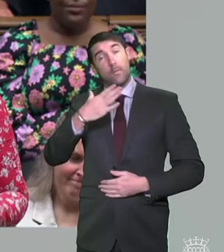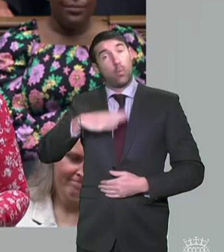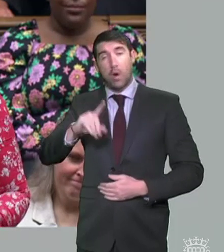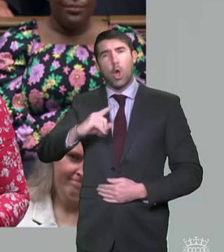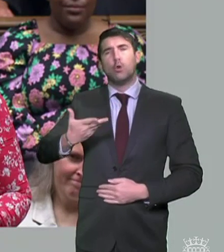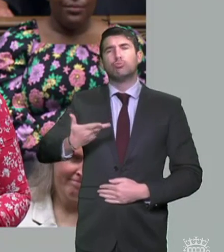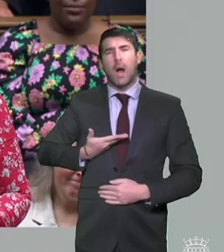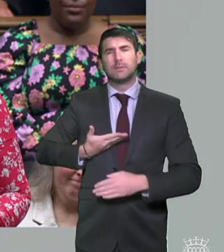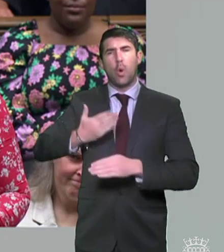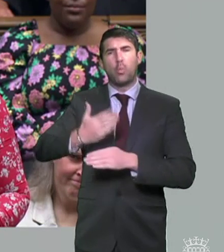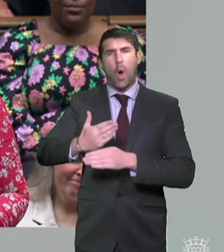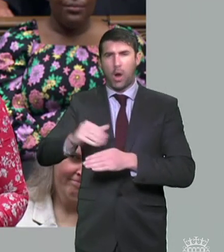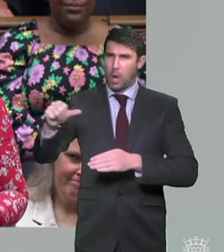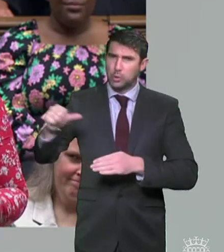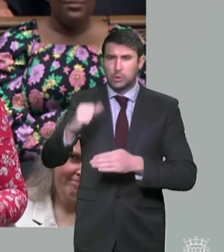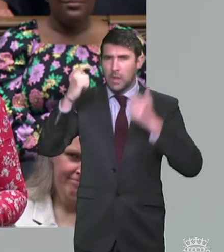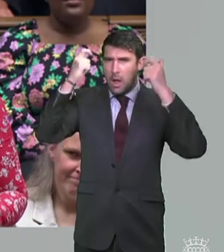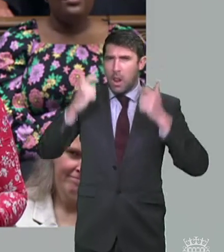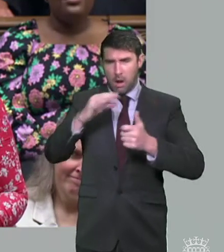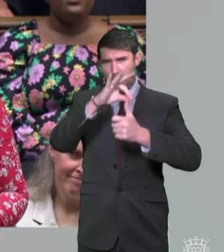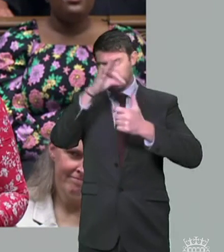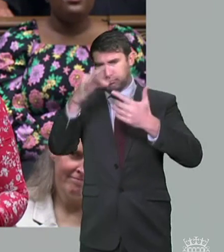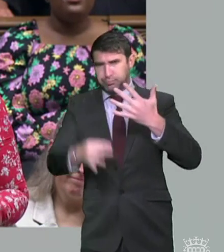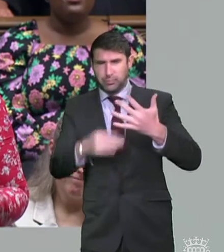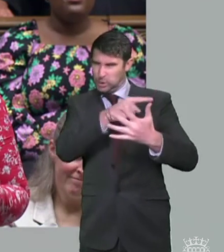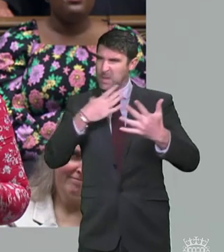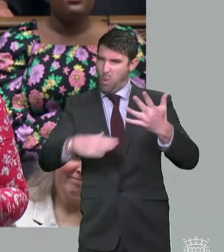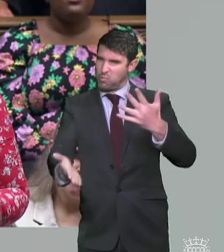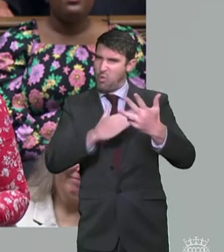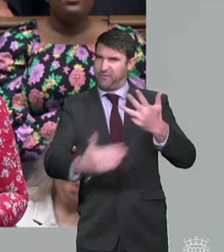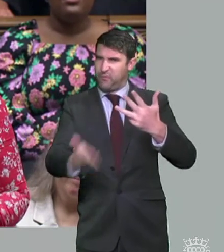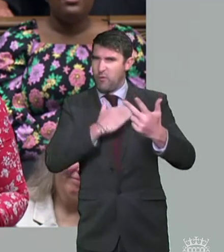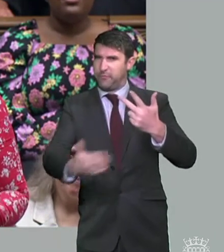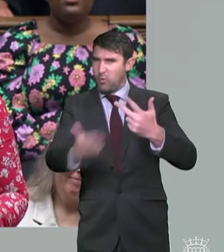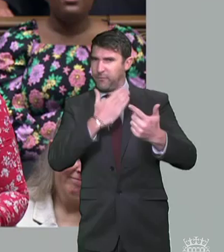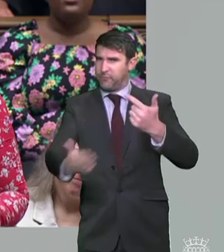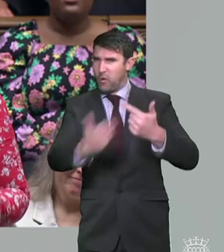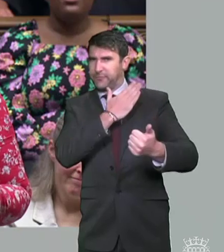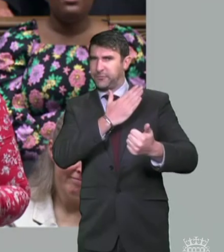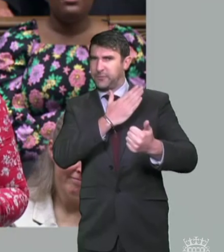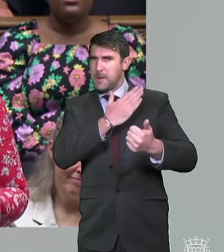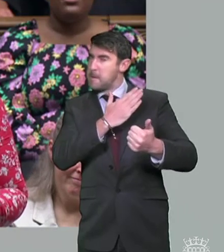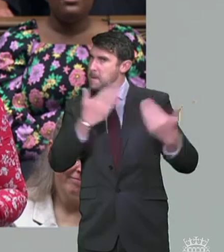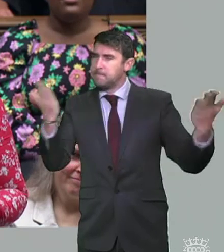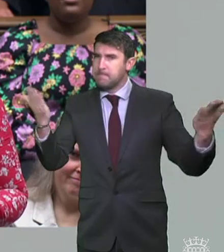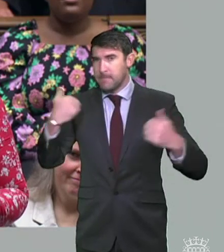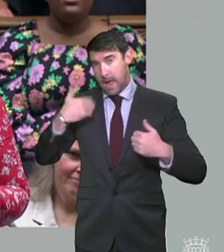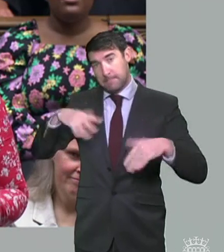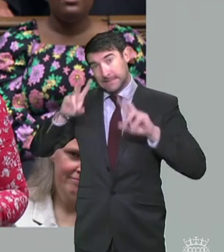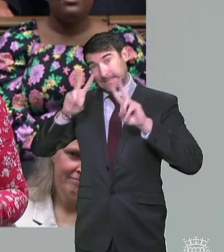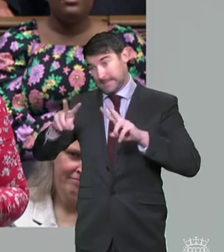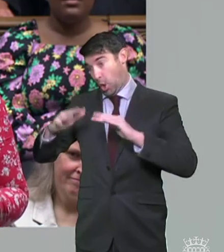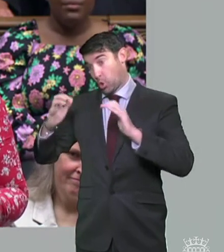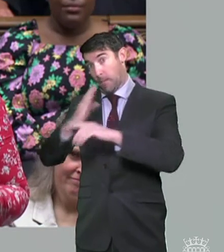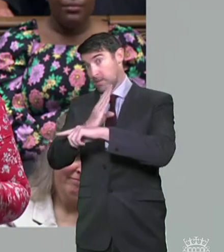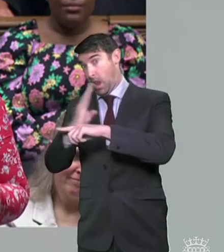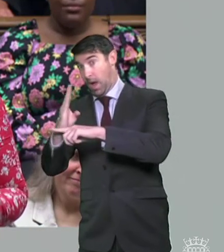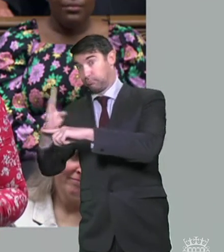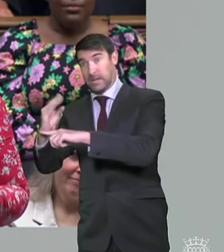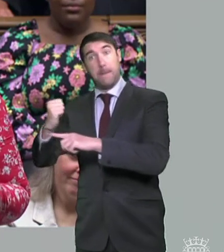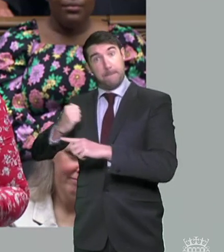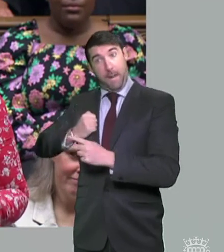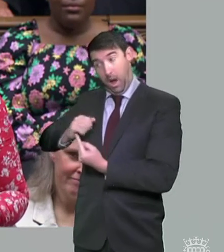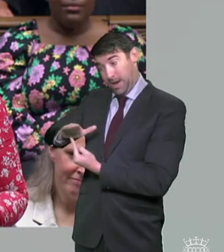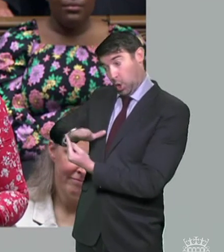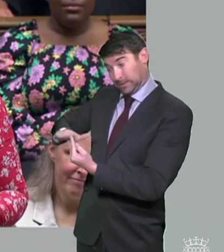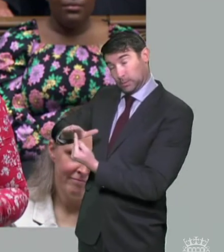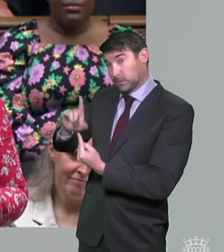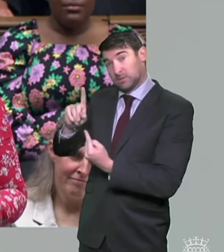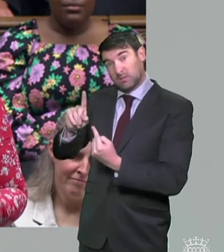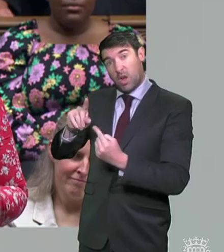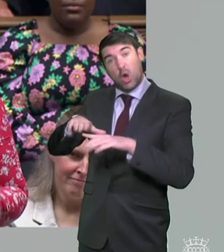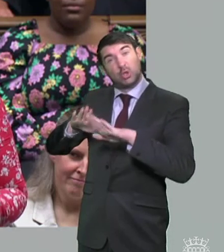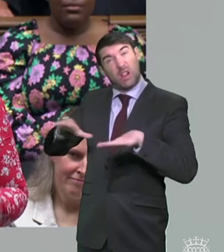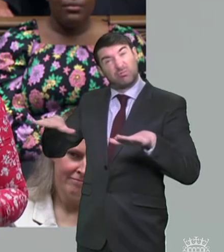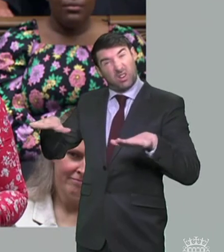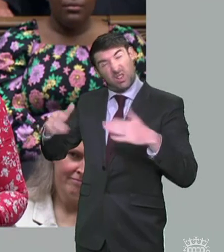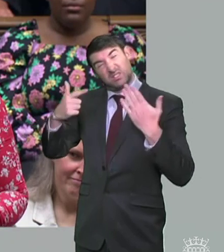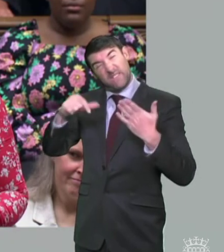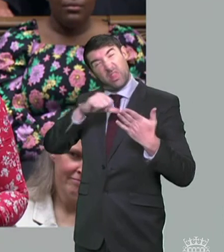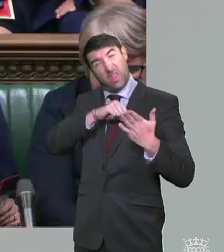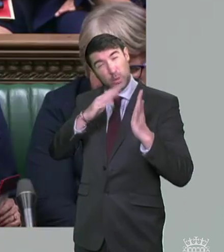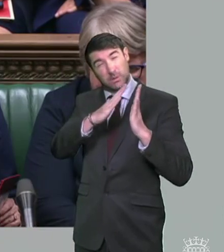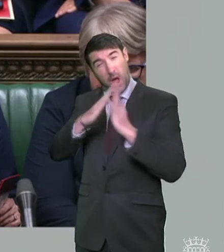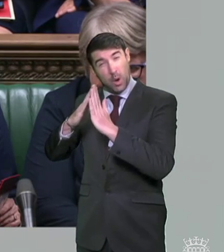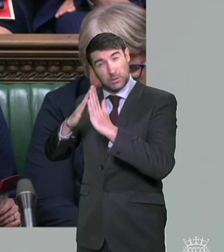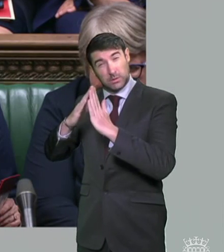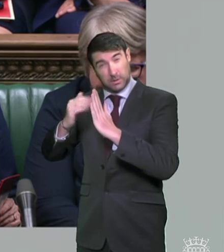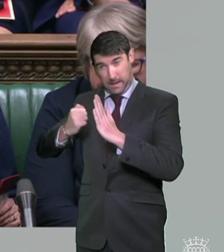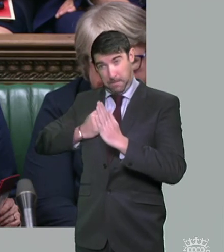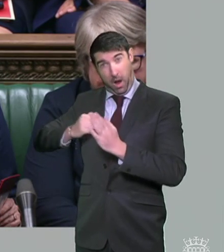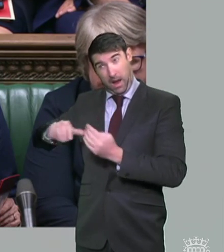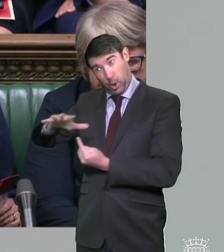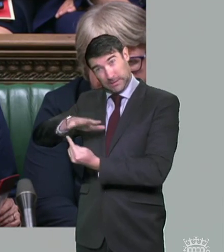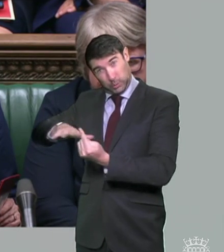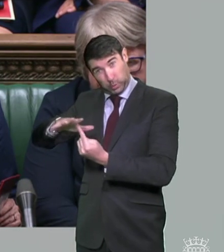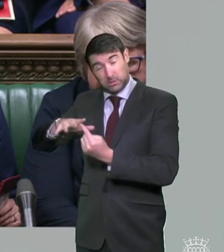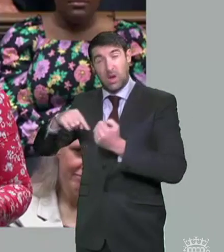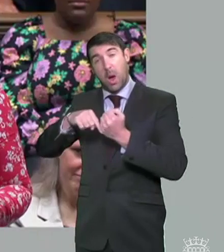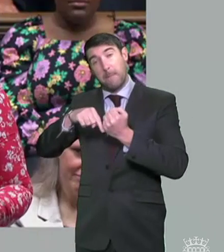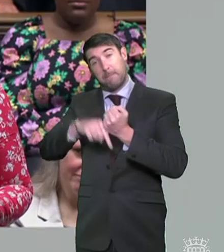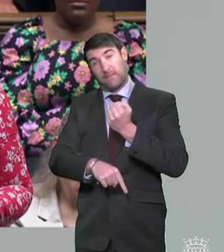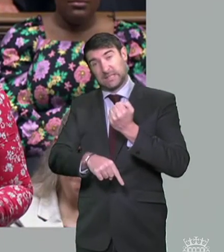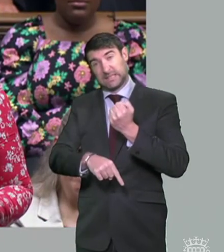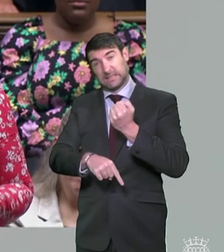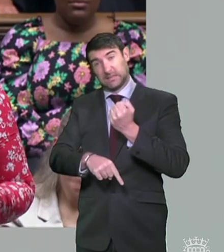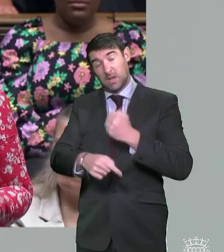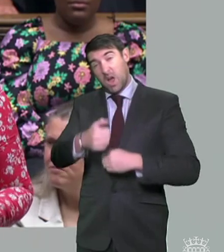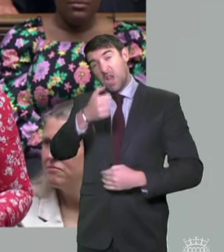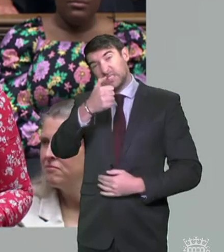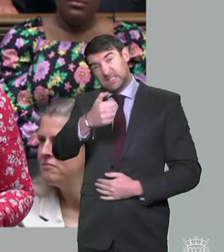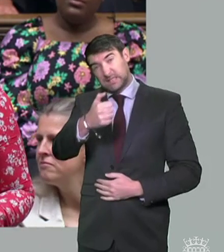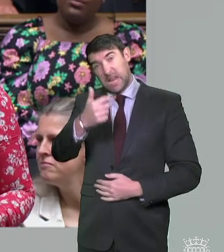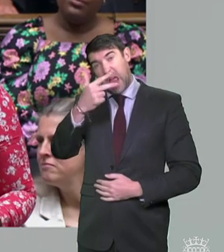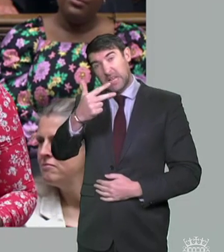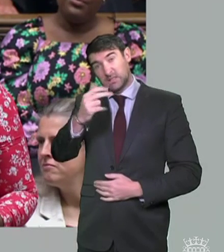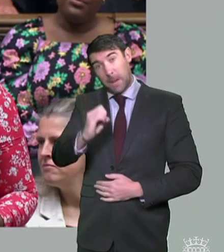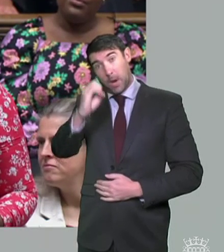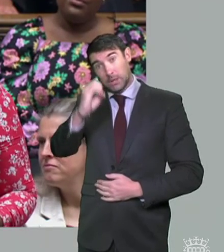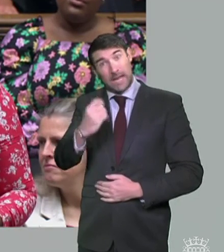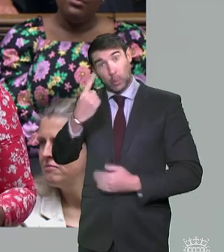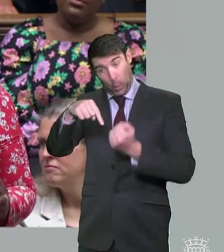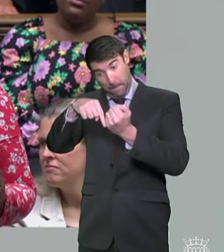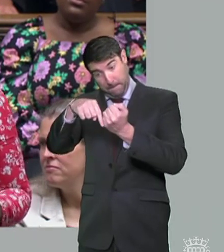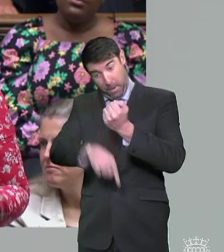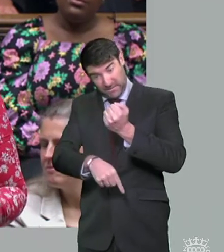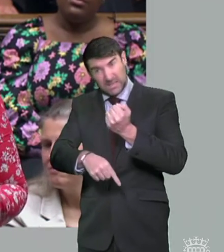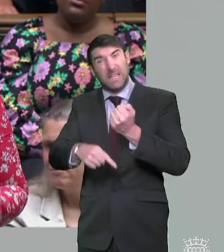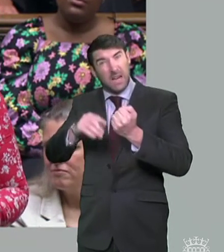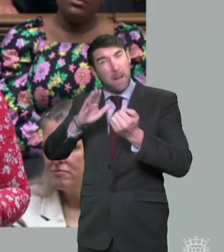In my Erdington constituency, the latest figures from the Commons Library show that children in over 7,000 households are living in child poverty and that 68% of those households have working parents.